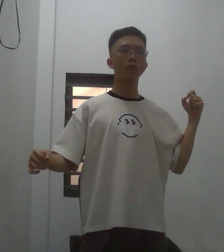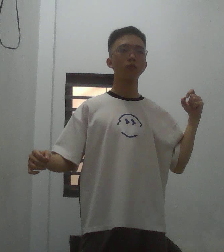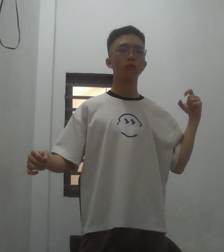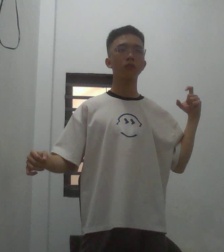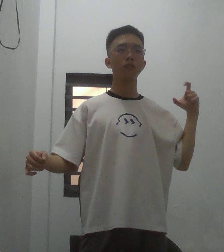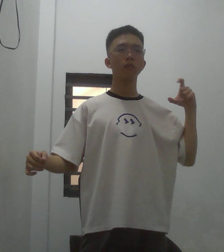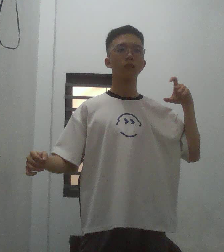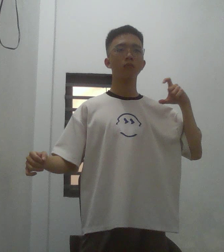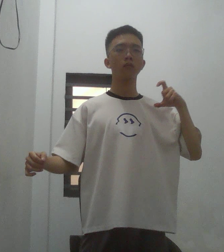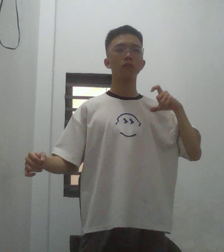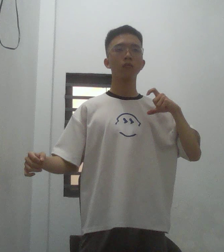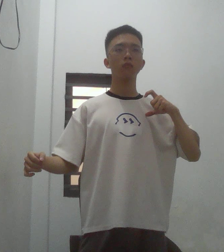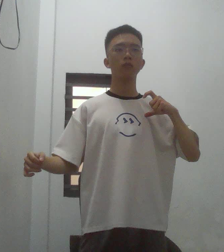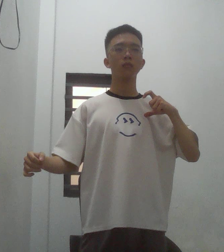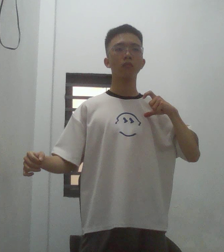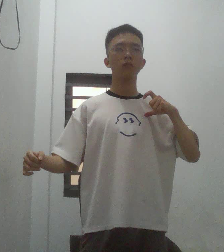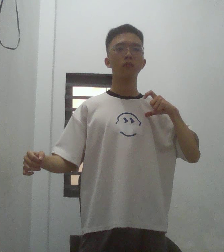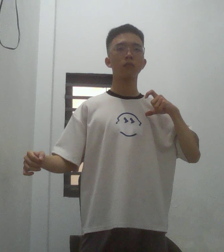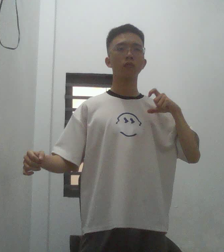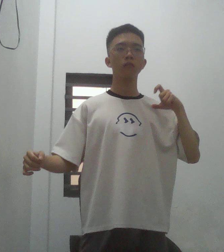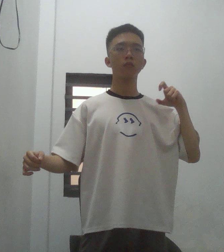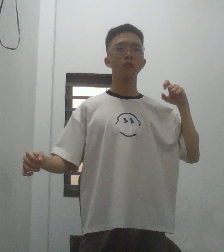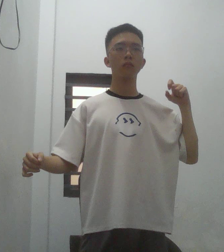giau co